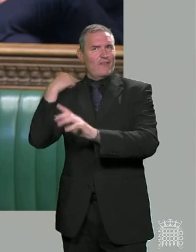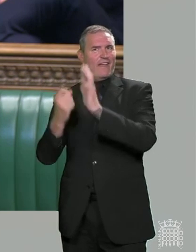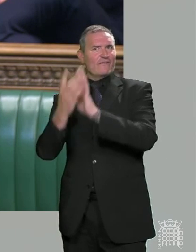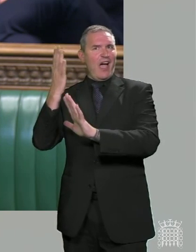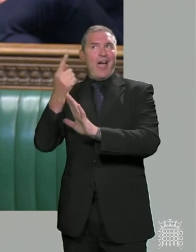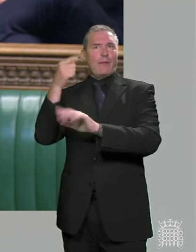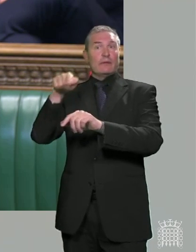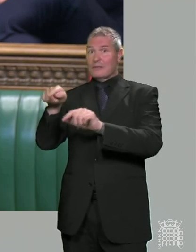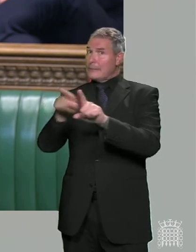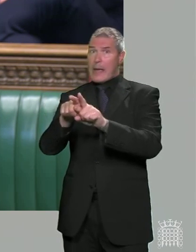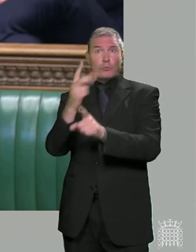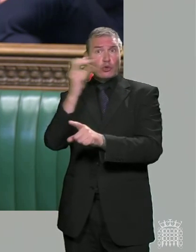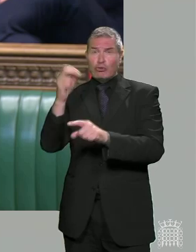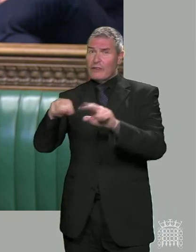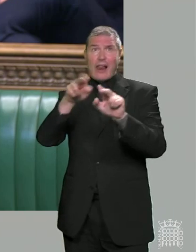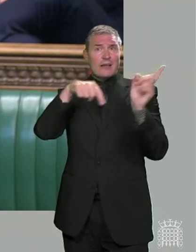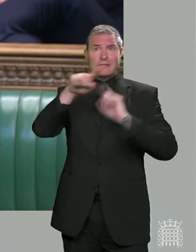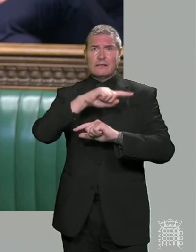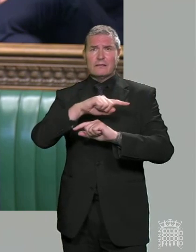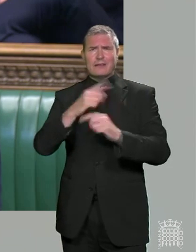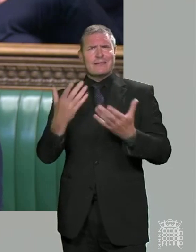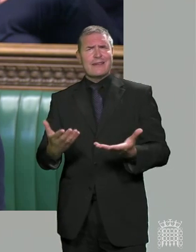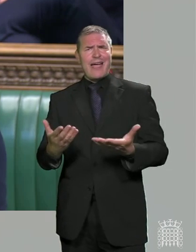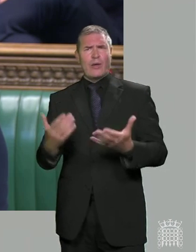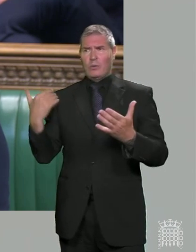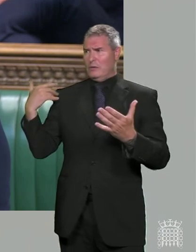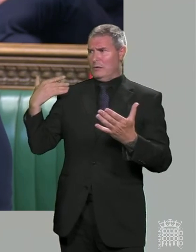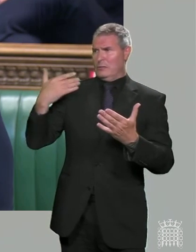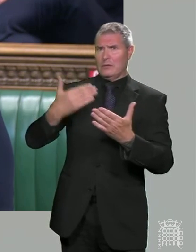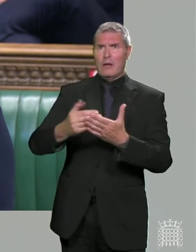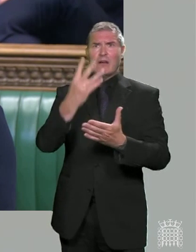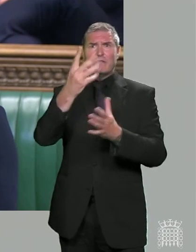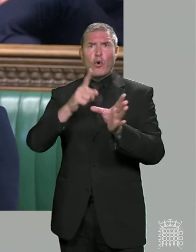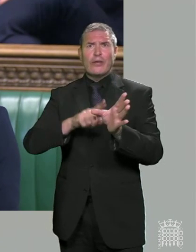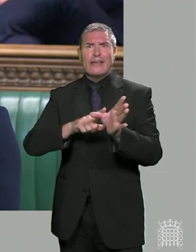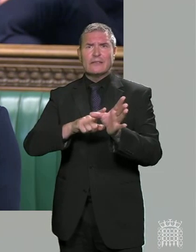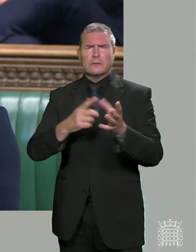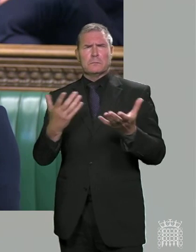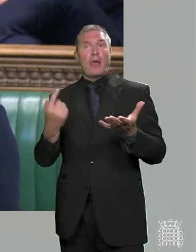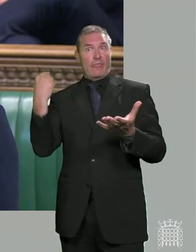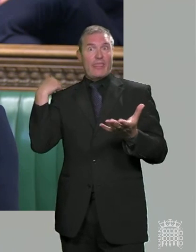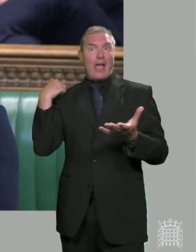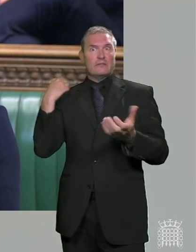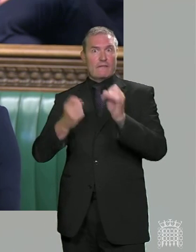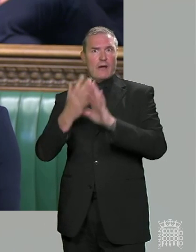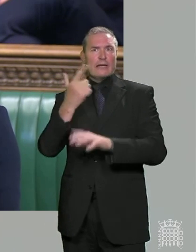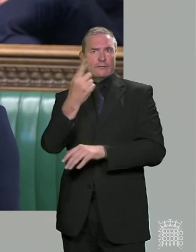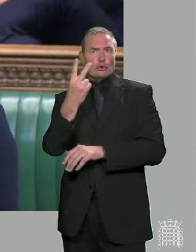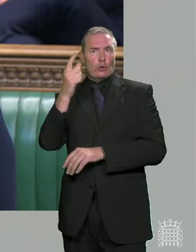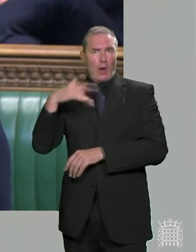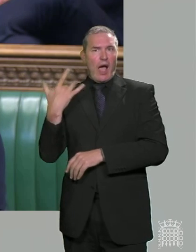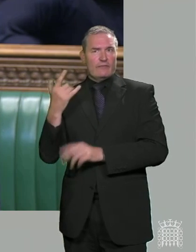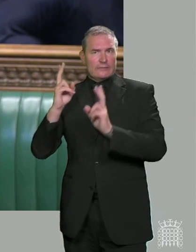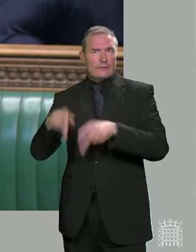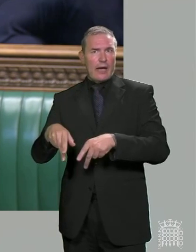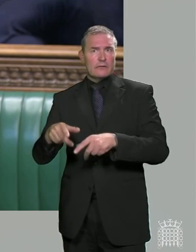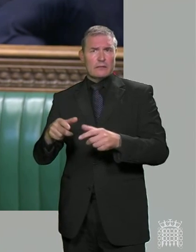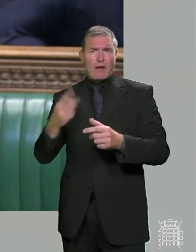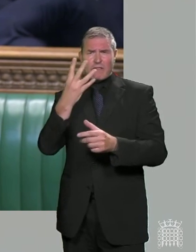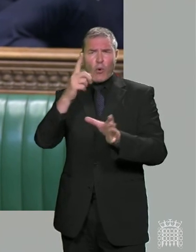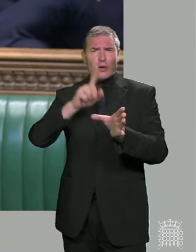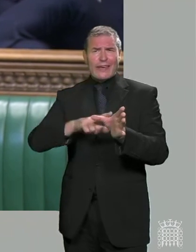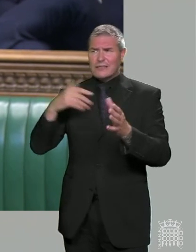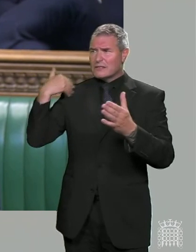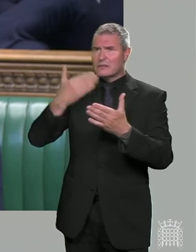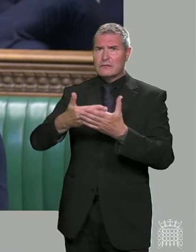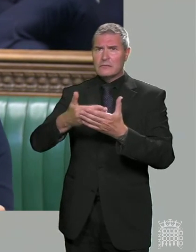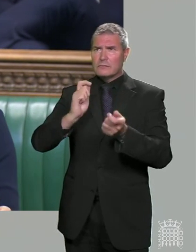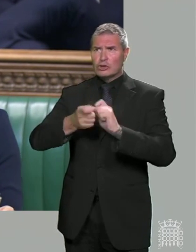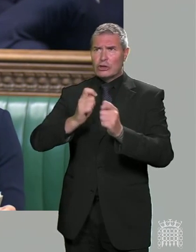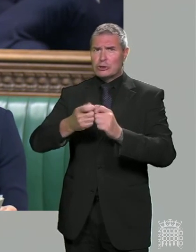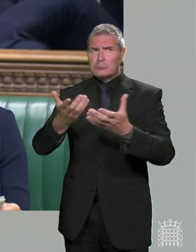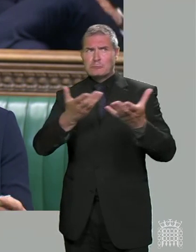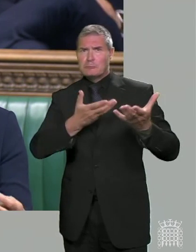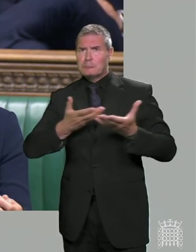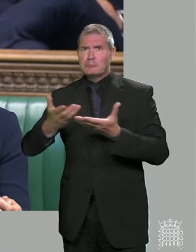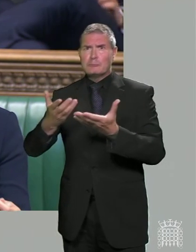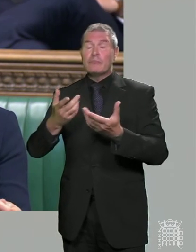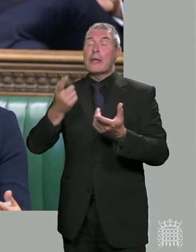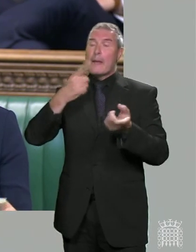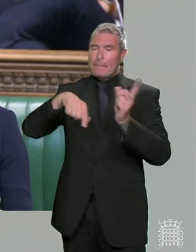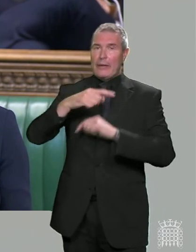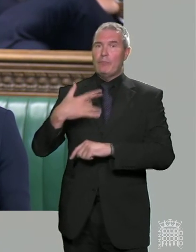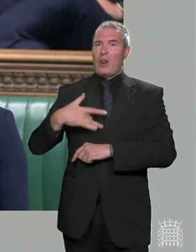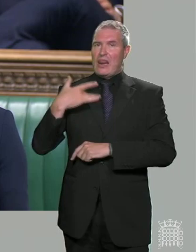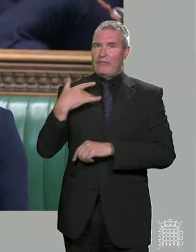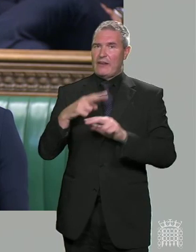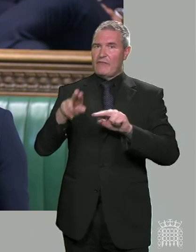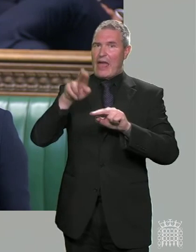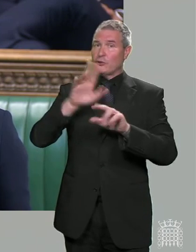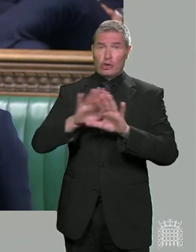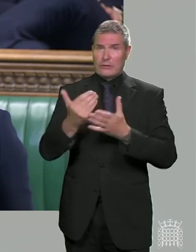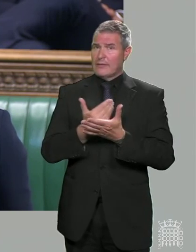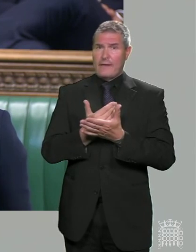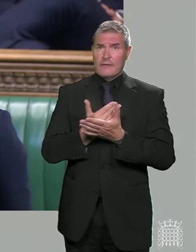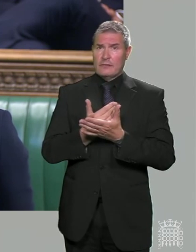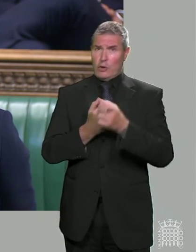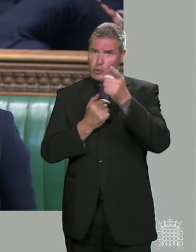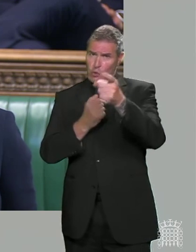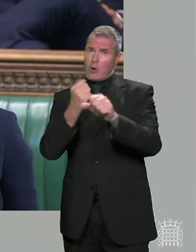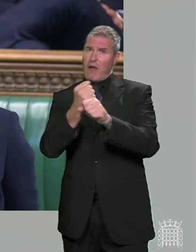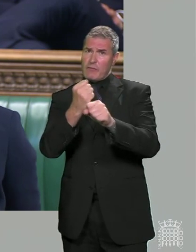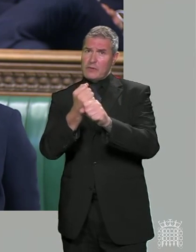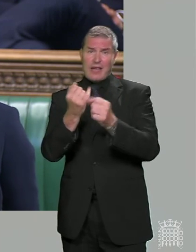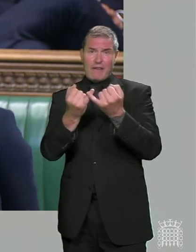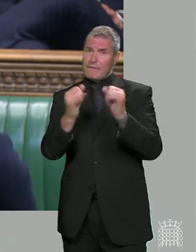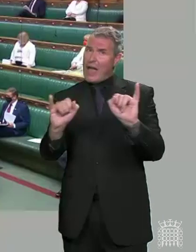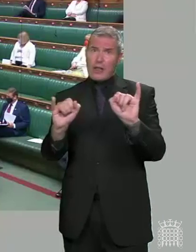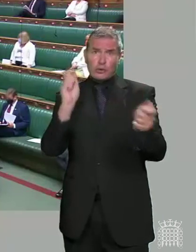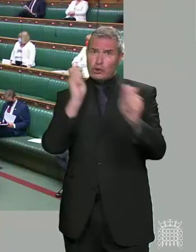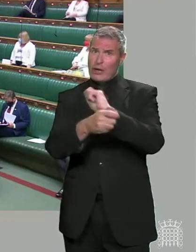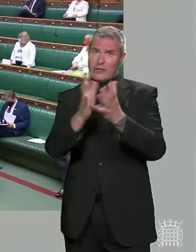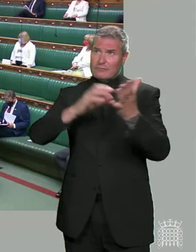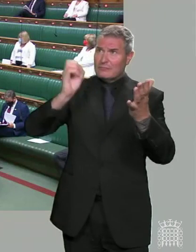I ask the Prime Minister why it is that four years after the Grenfell tragedy took 72 lives, and after all the warnings, all the tireless campaigning and the unspeakable injustice, people are still living in unsafe flats, and his Government have failed to end the cladding scandal.